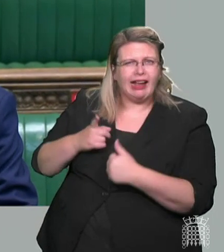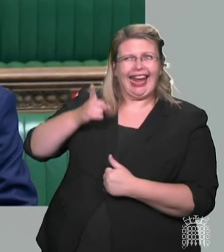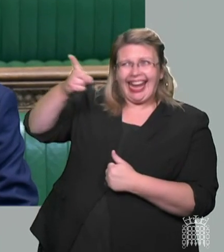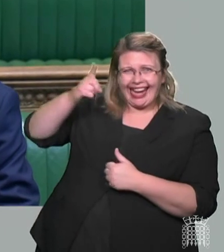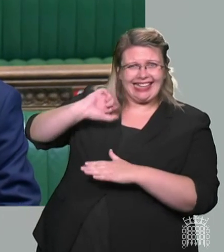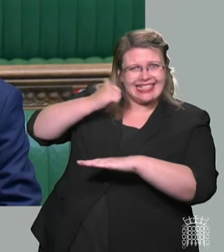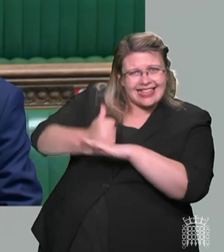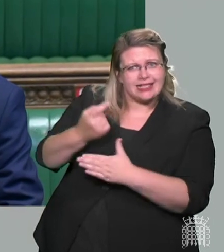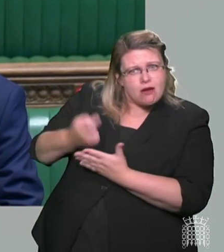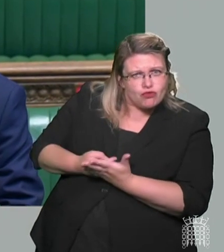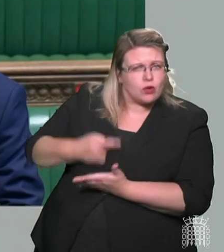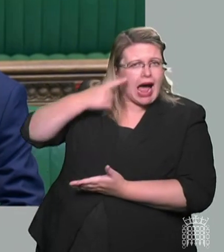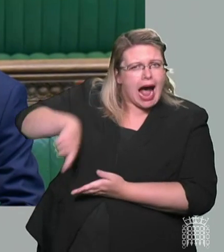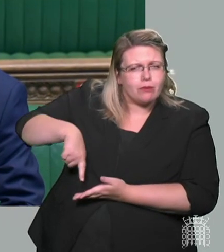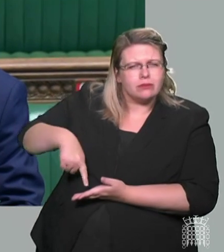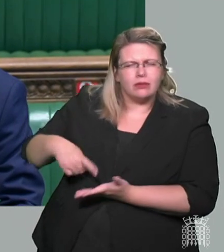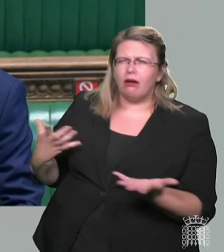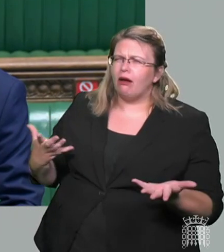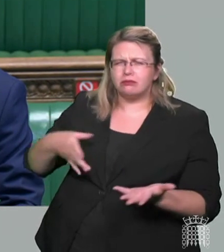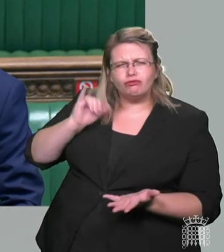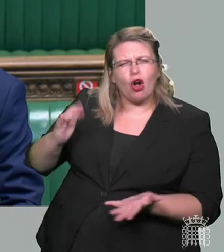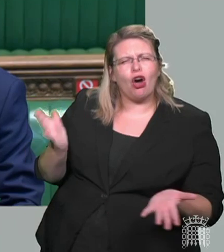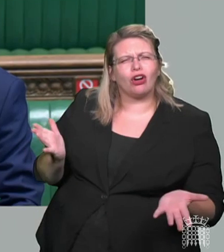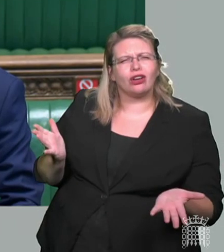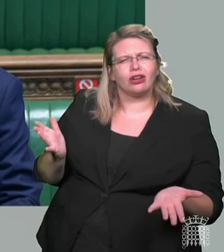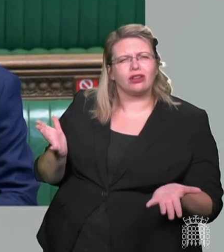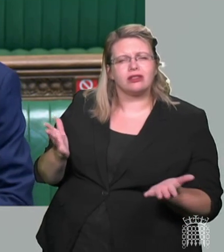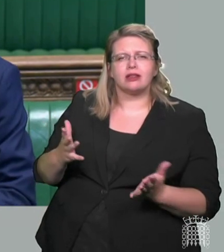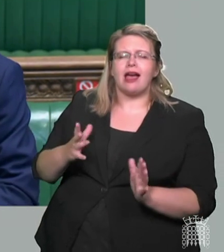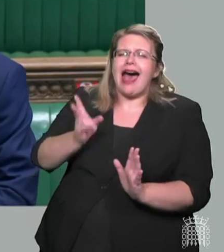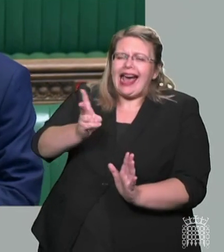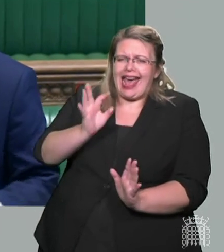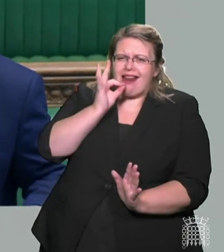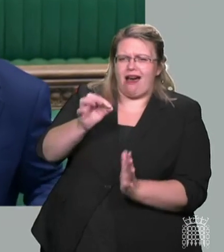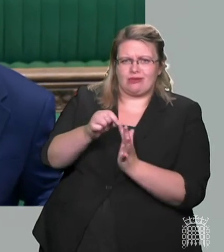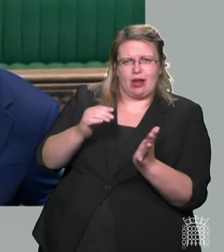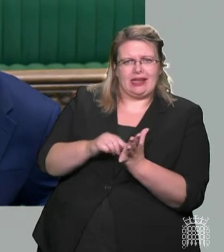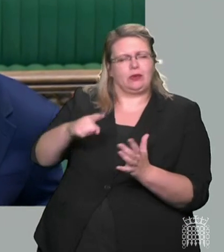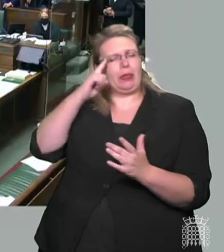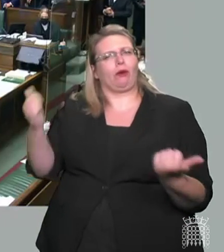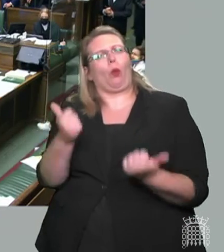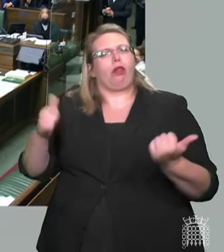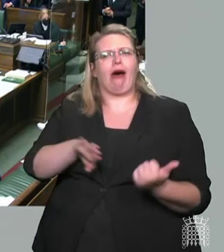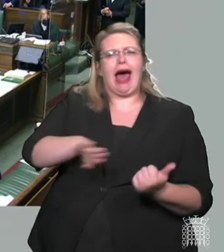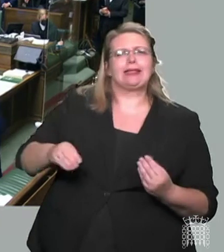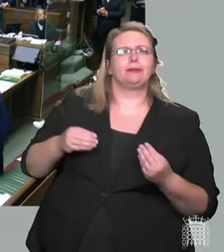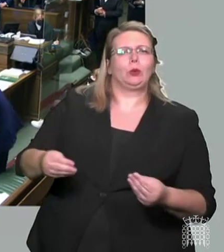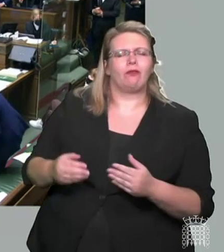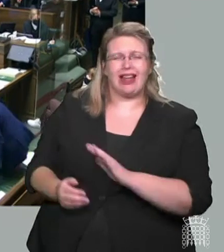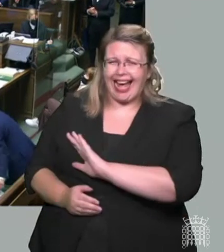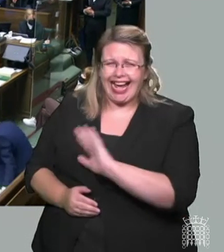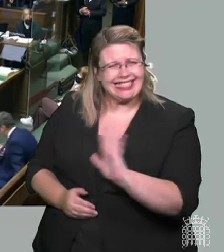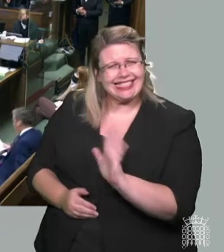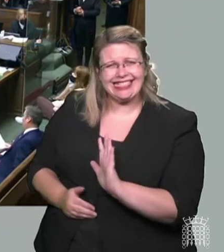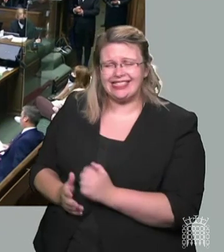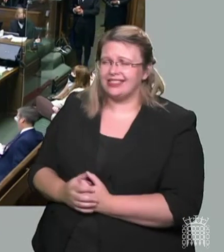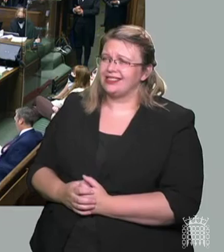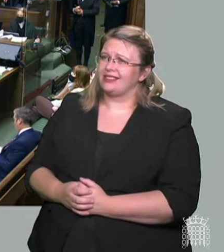How can that be right?” I ask the Prime Minister again: how could he possibly think this matter was closed on Friday morning?